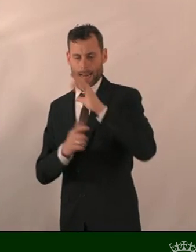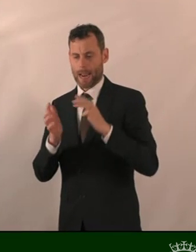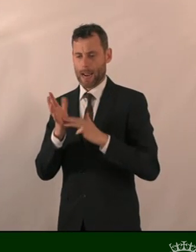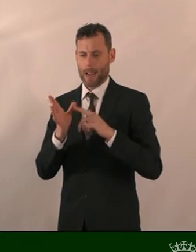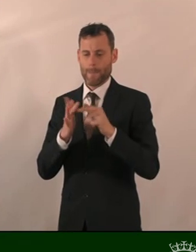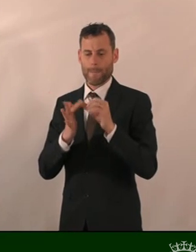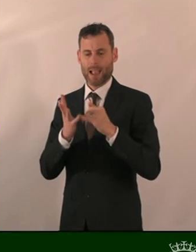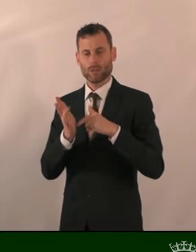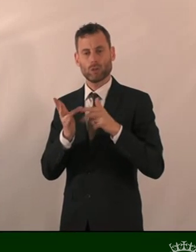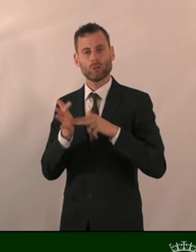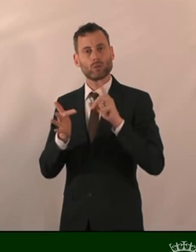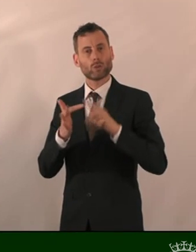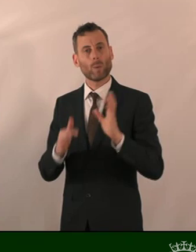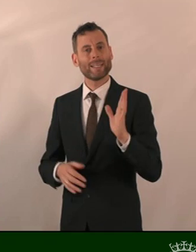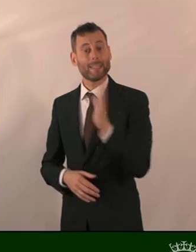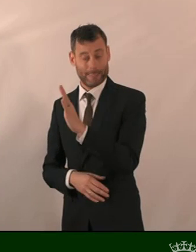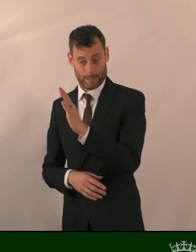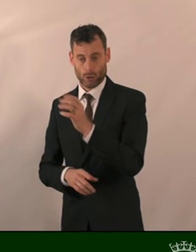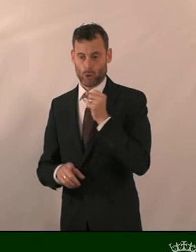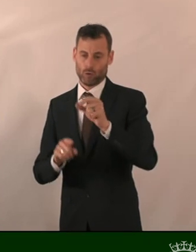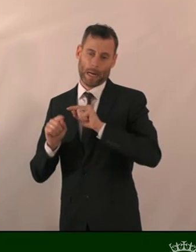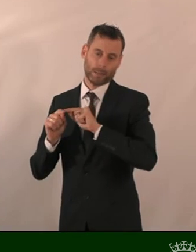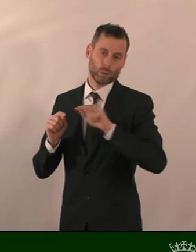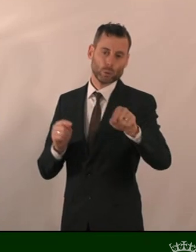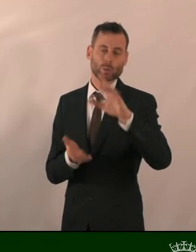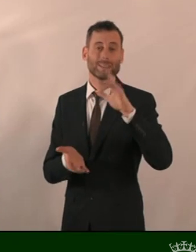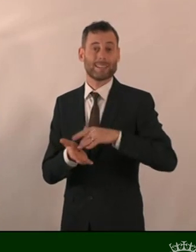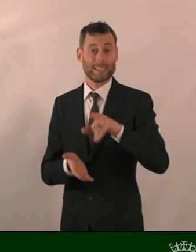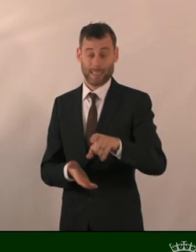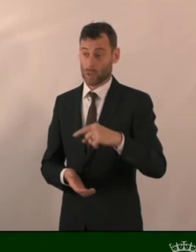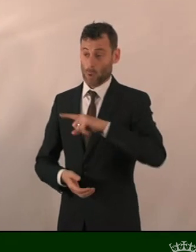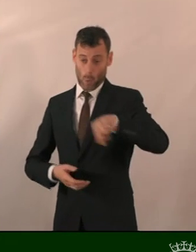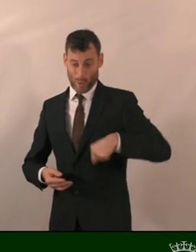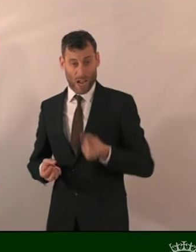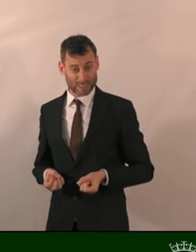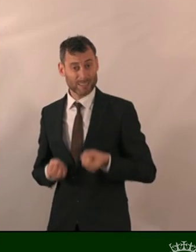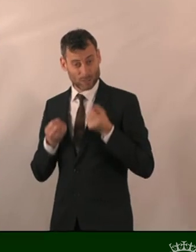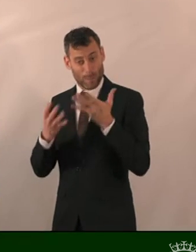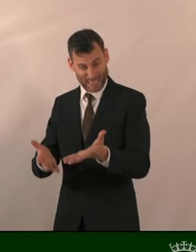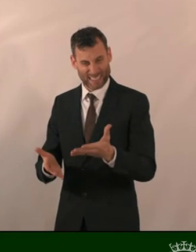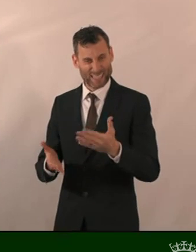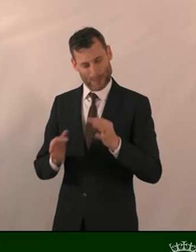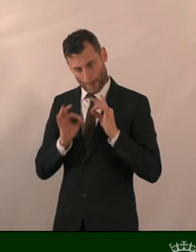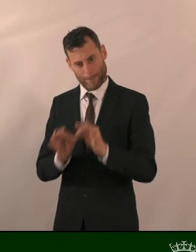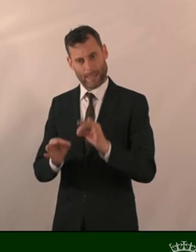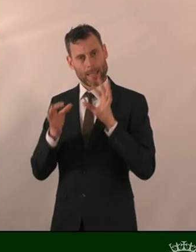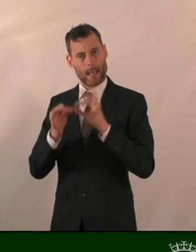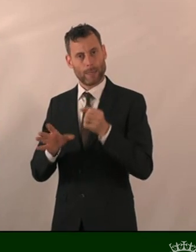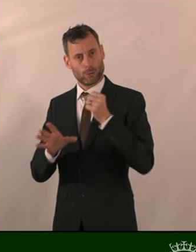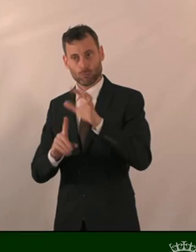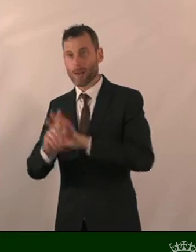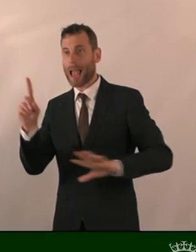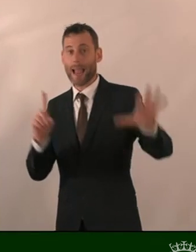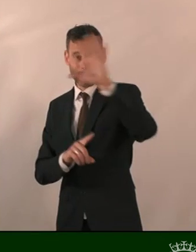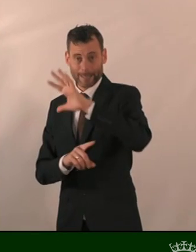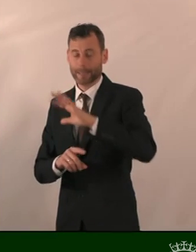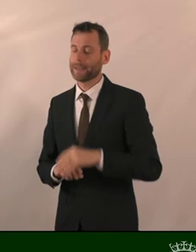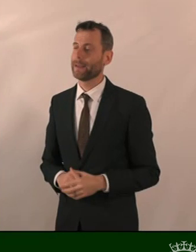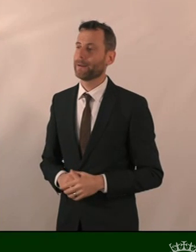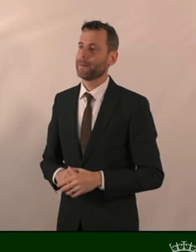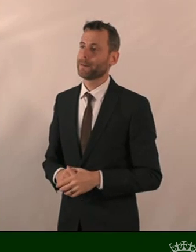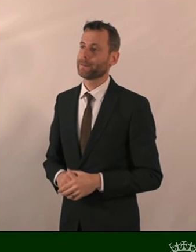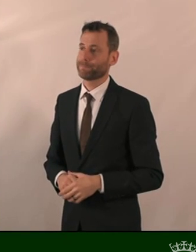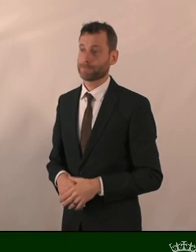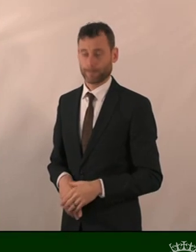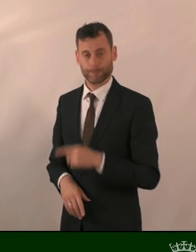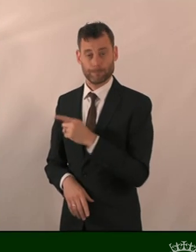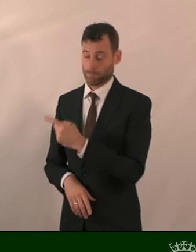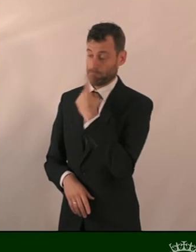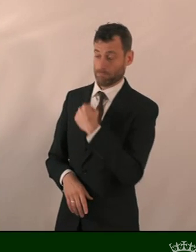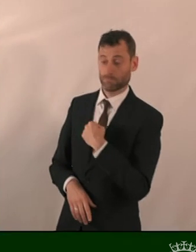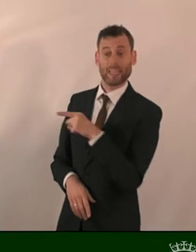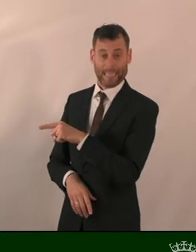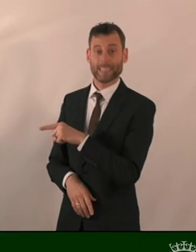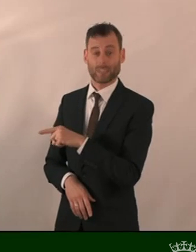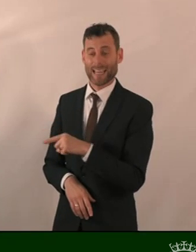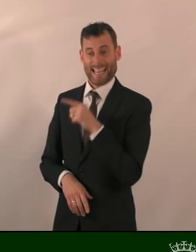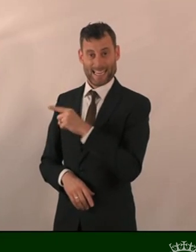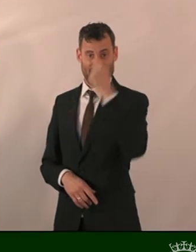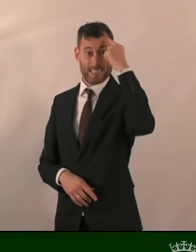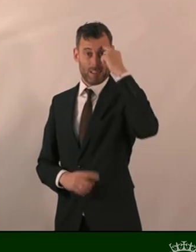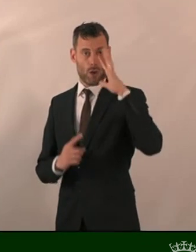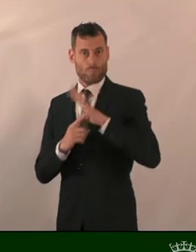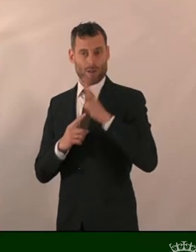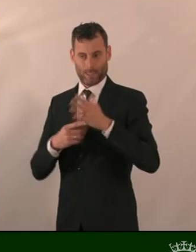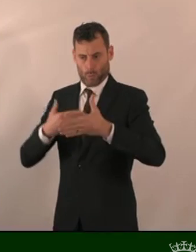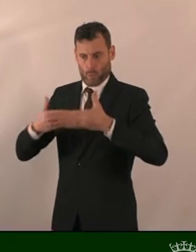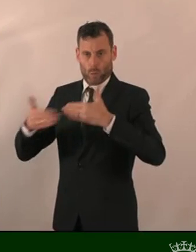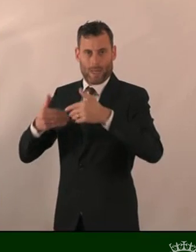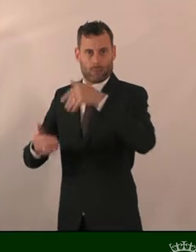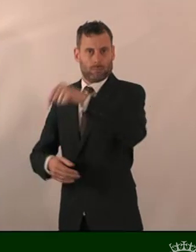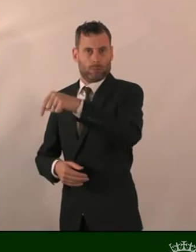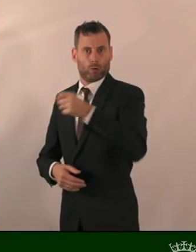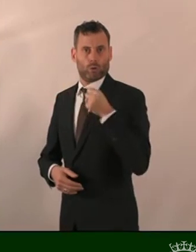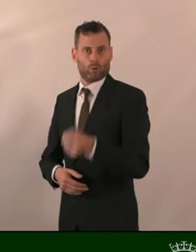In addition to the £48 billion we are putting into the railways, my right honourable Friend the Secretary of State for Transport has just indicated to me that those connections are his highest priority.